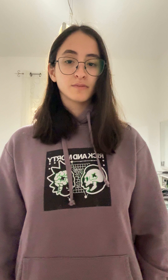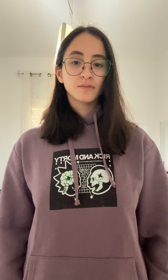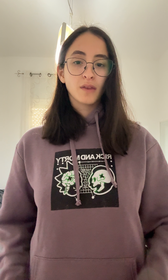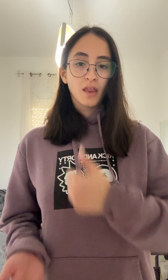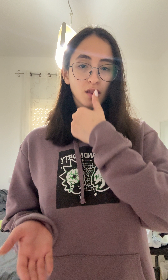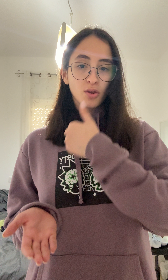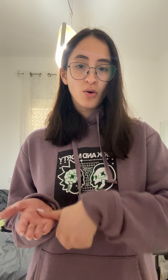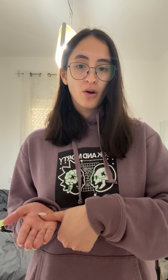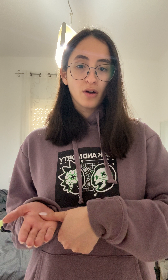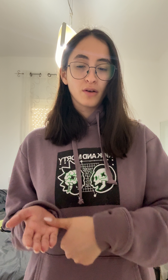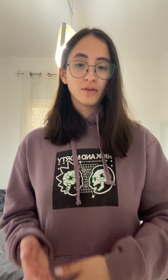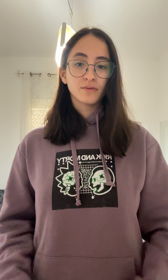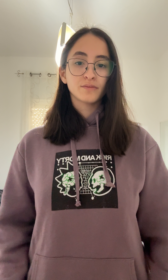דואר